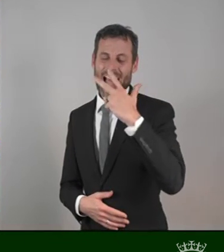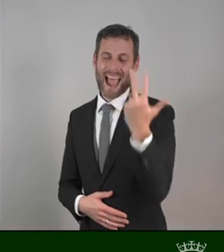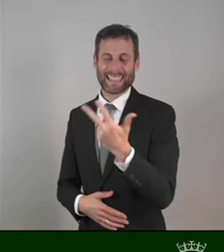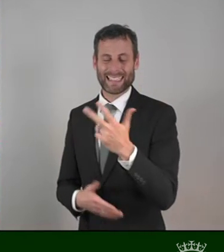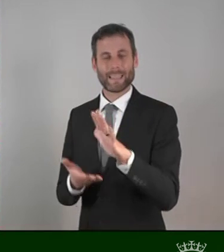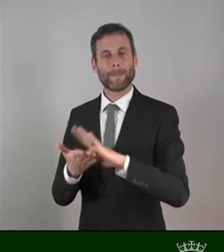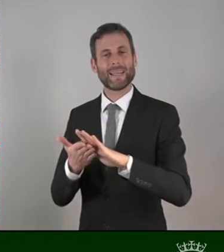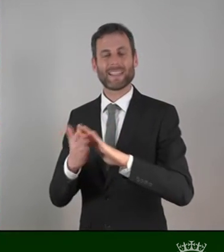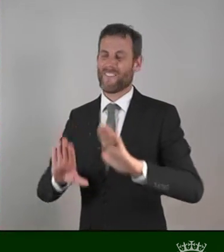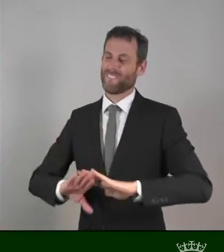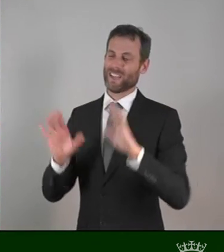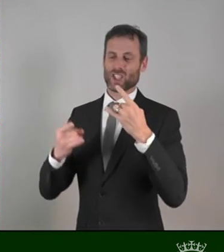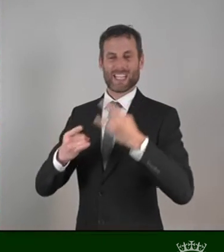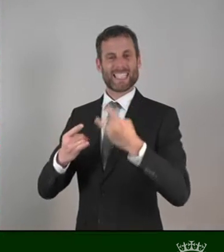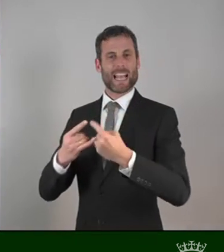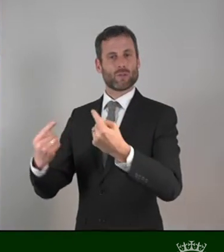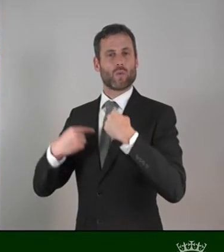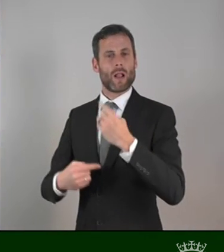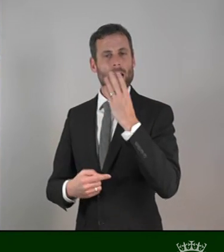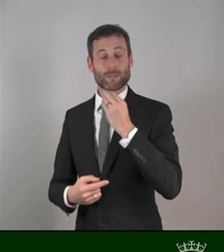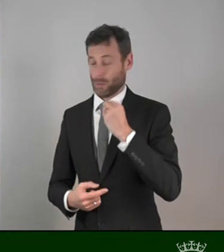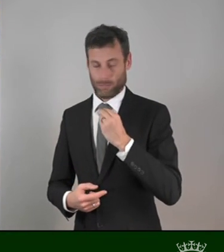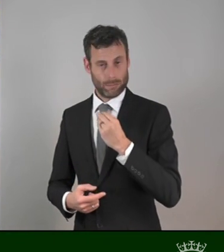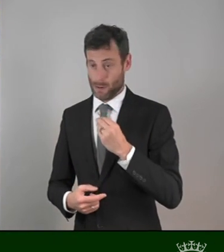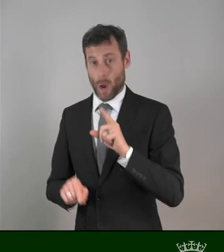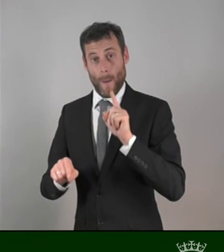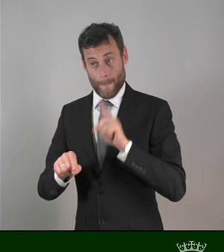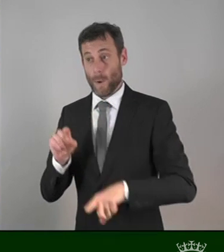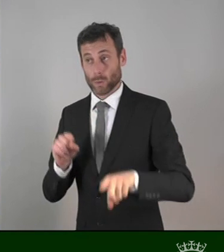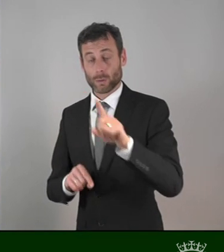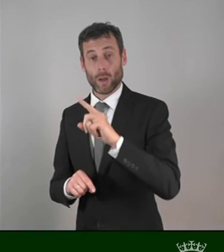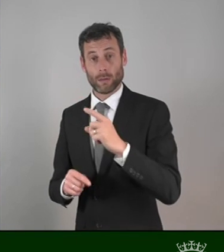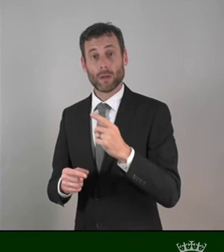Indeed, it is the main driver of modern slavery and trafficking of women in this country.